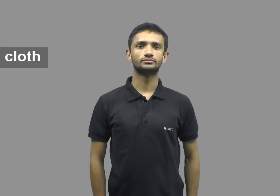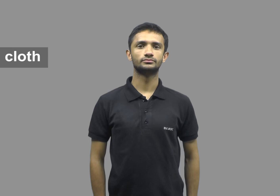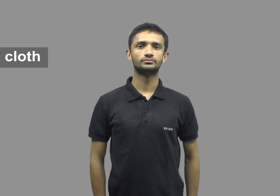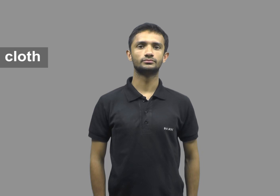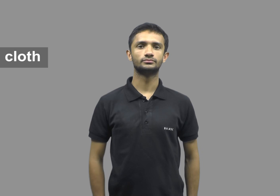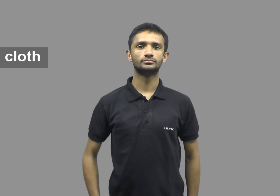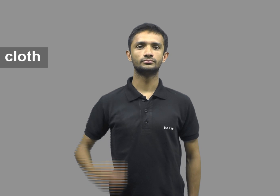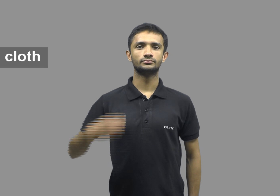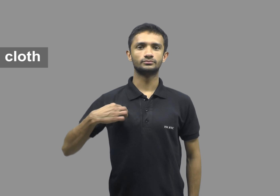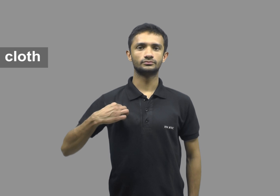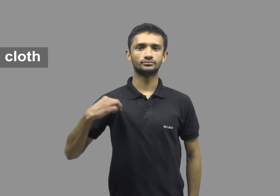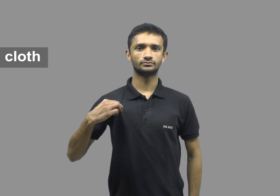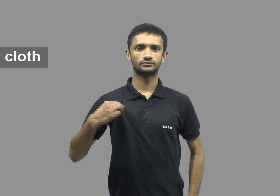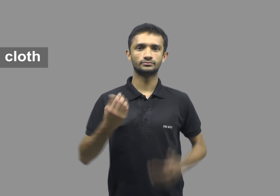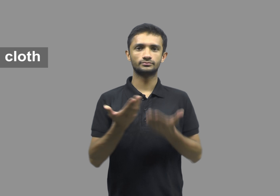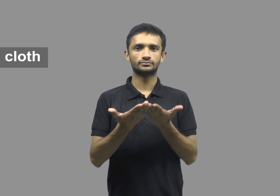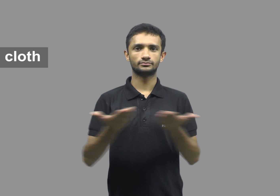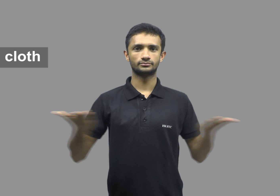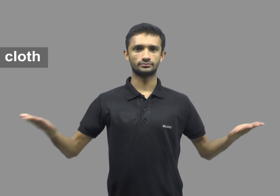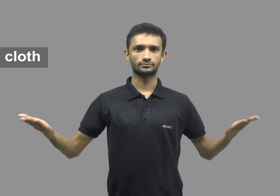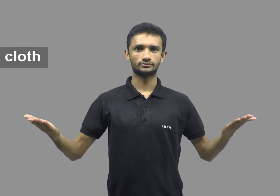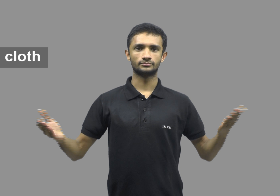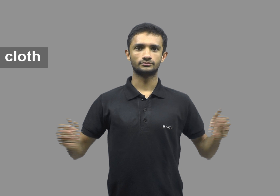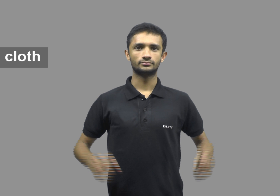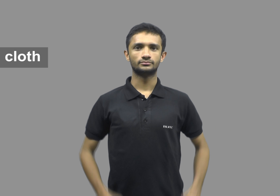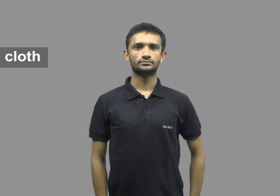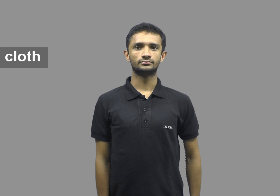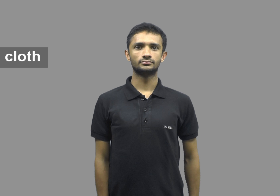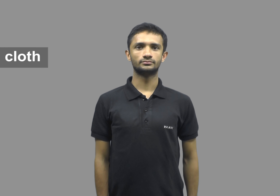Cloth